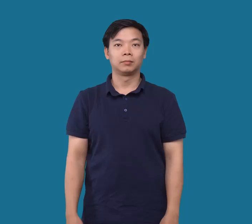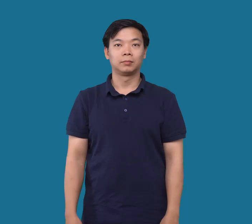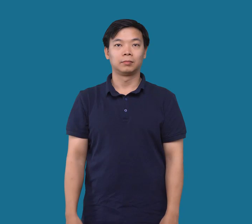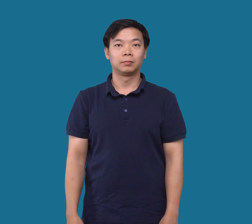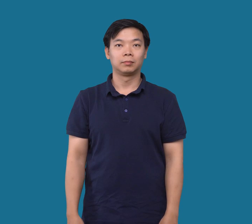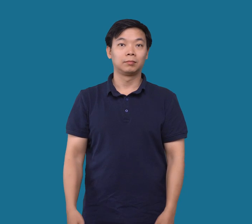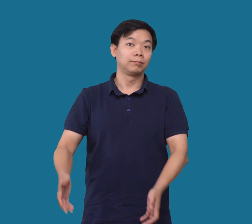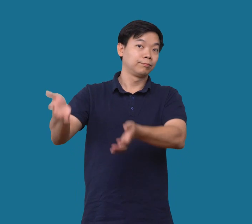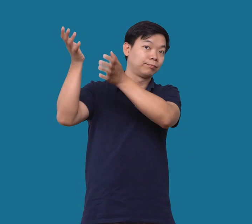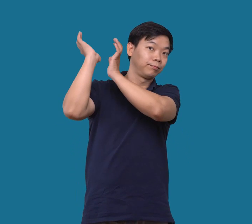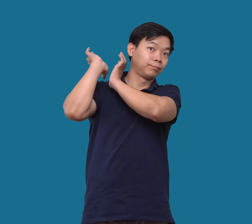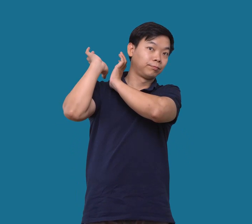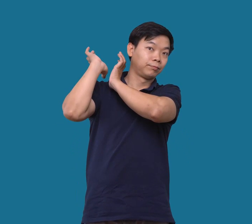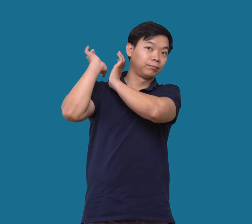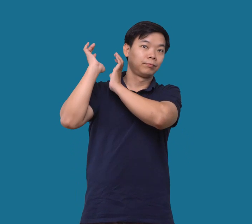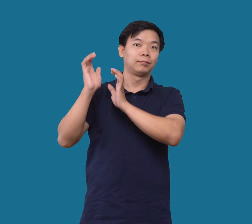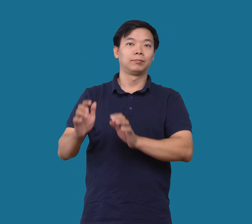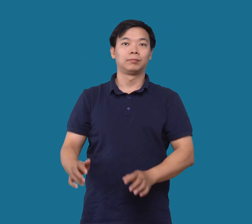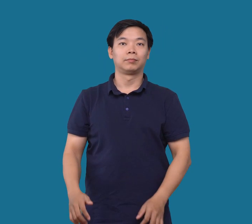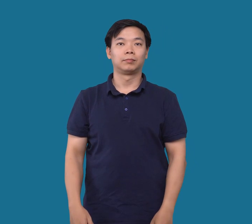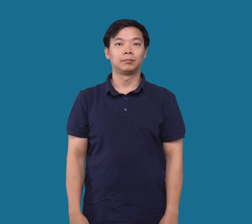đèo Hải Vân